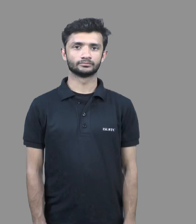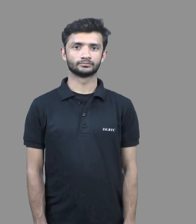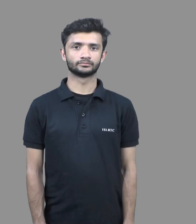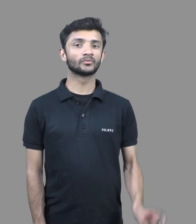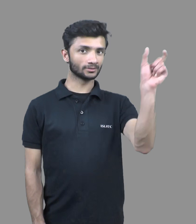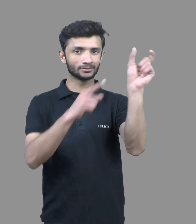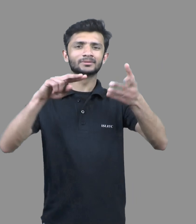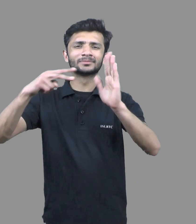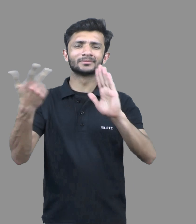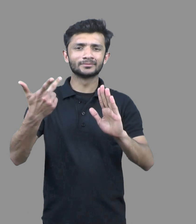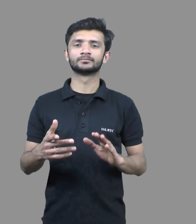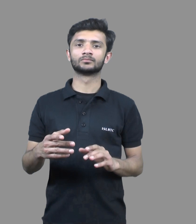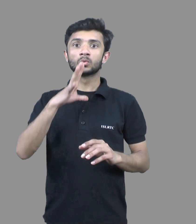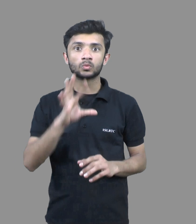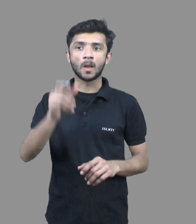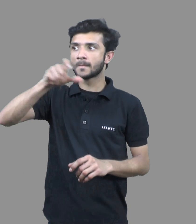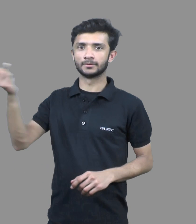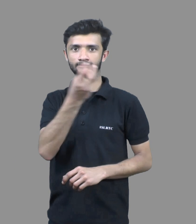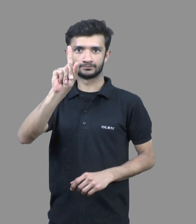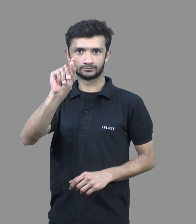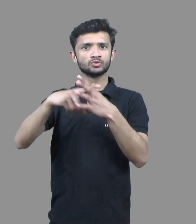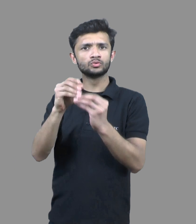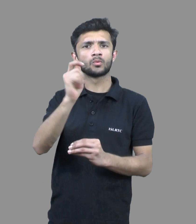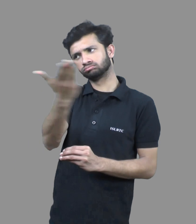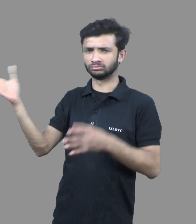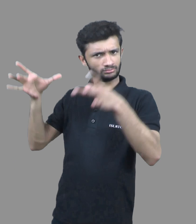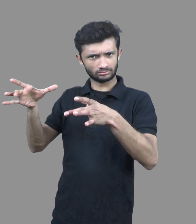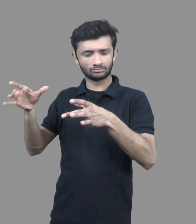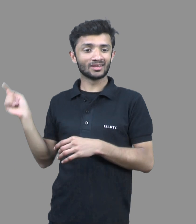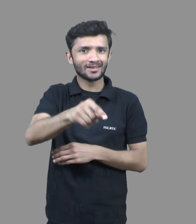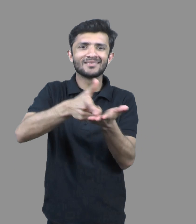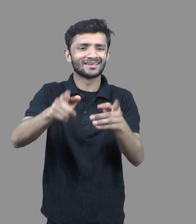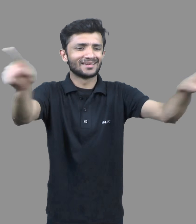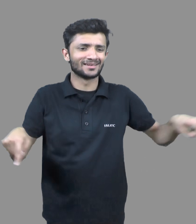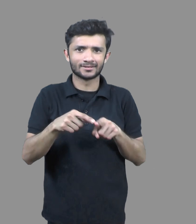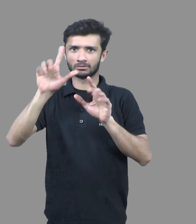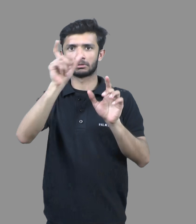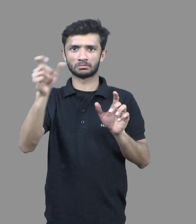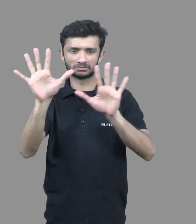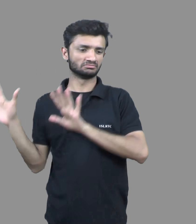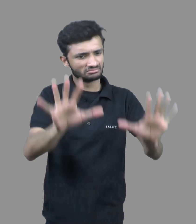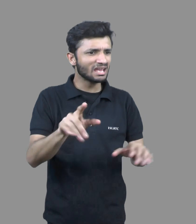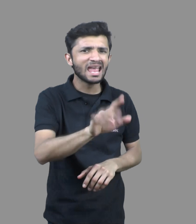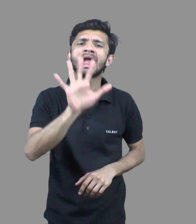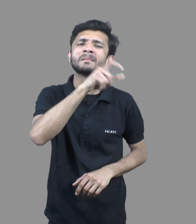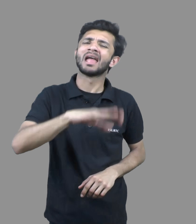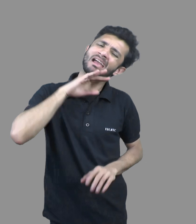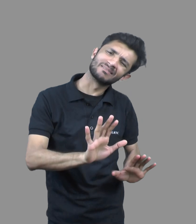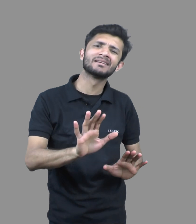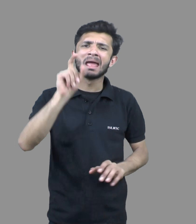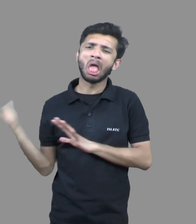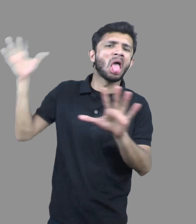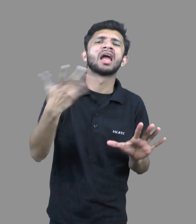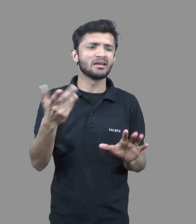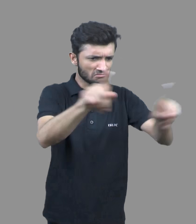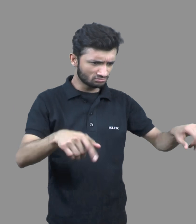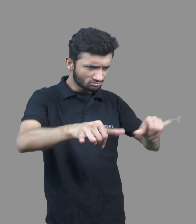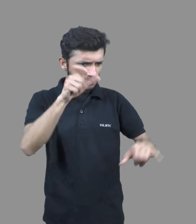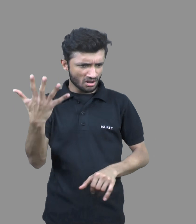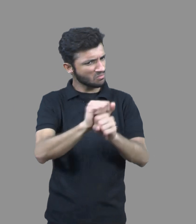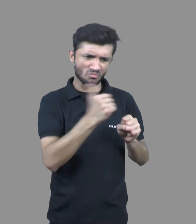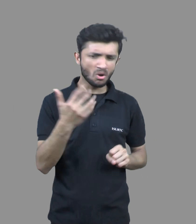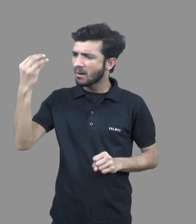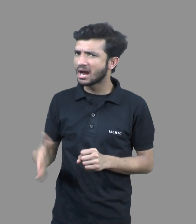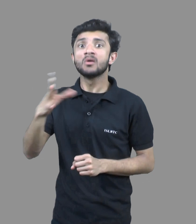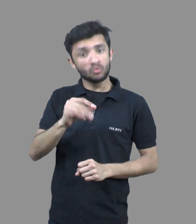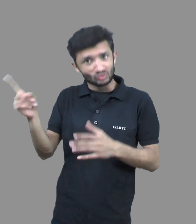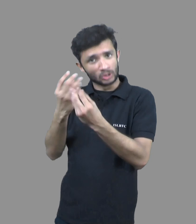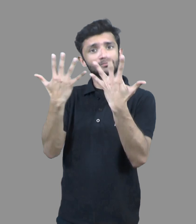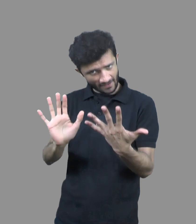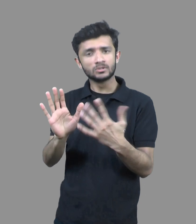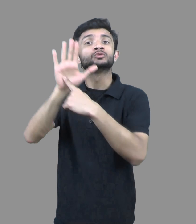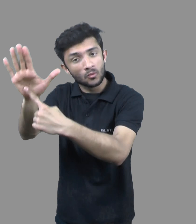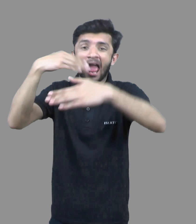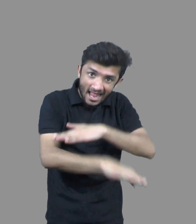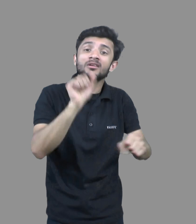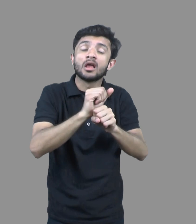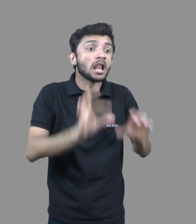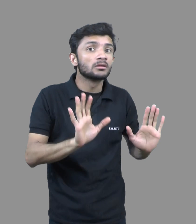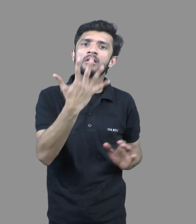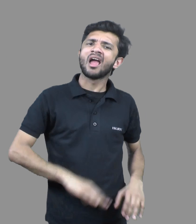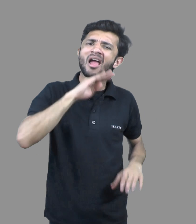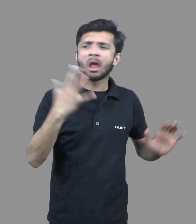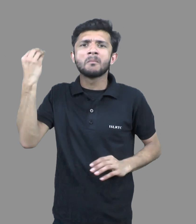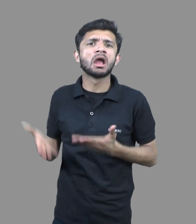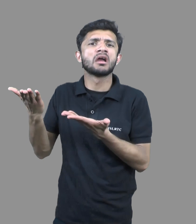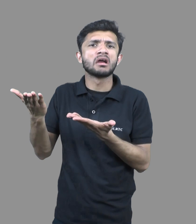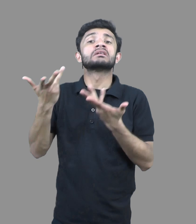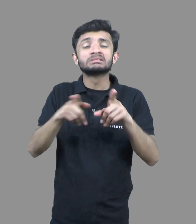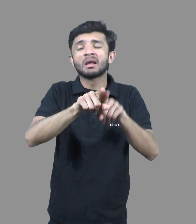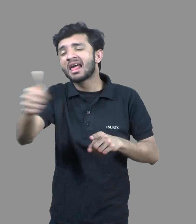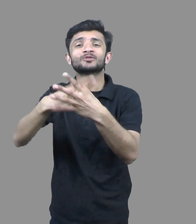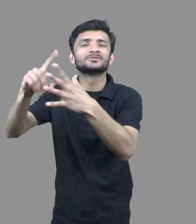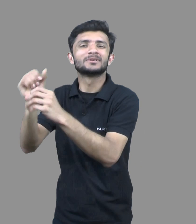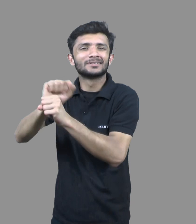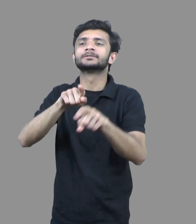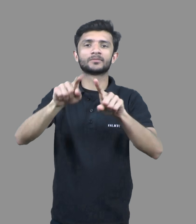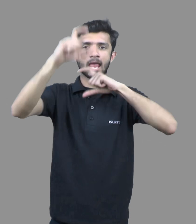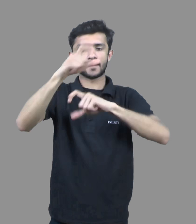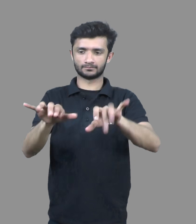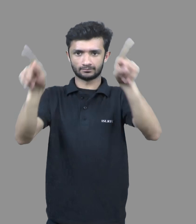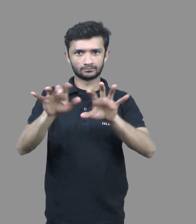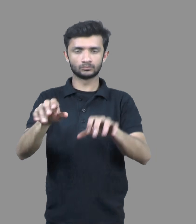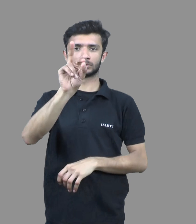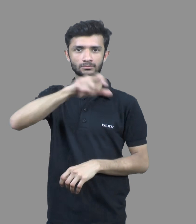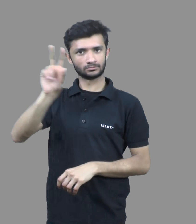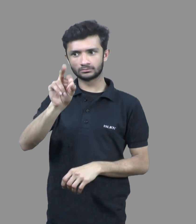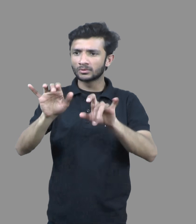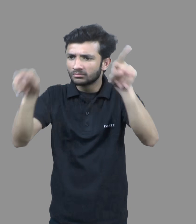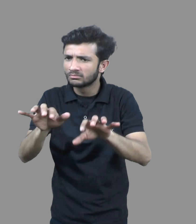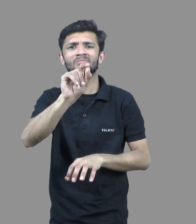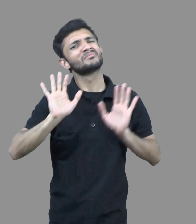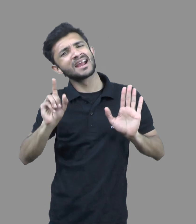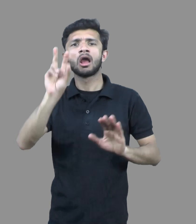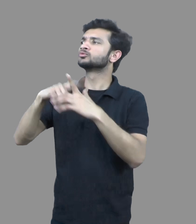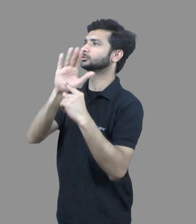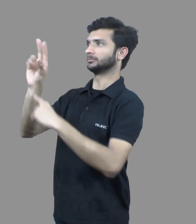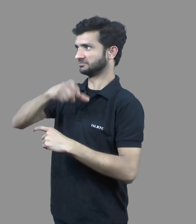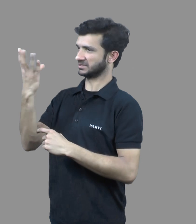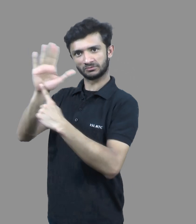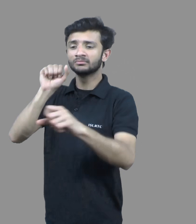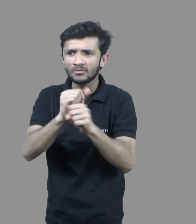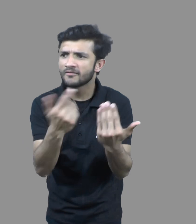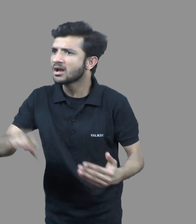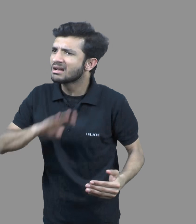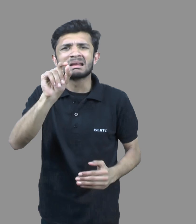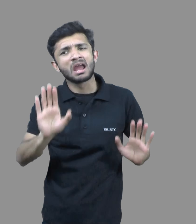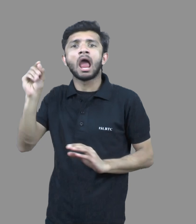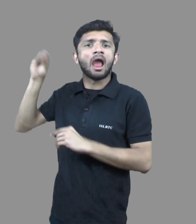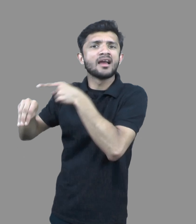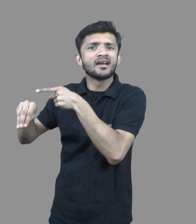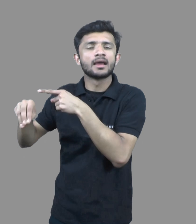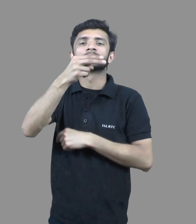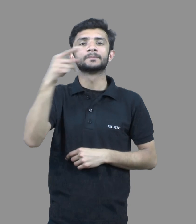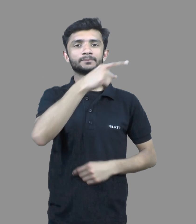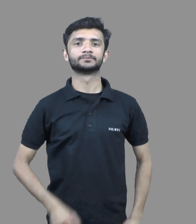Disguised Unemployment